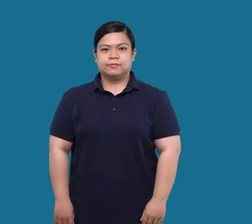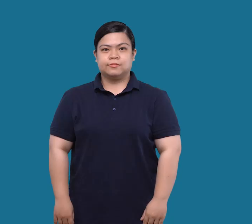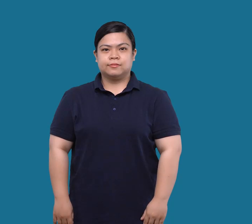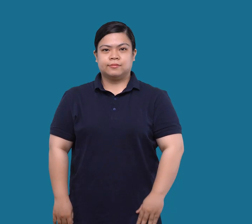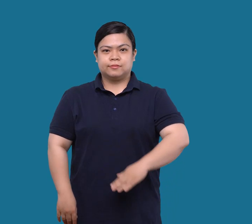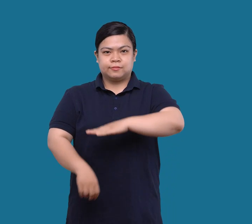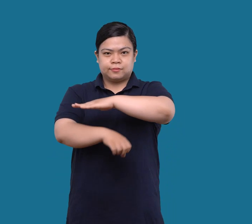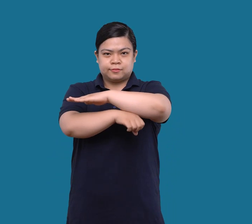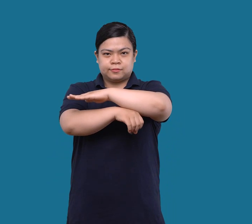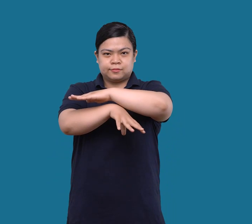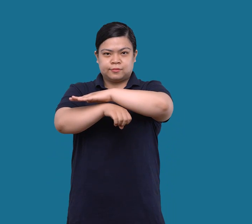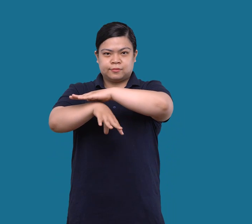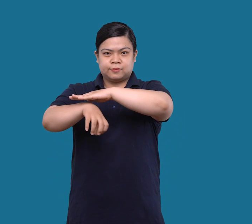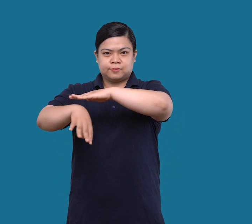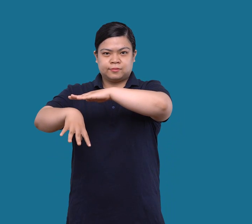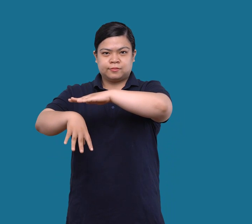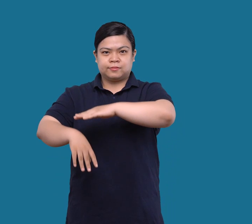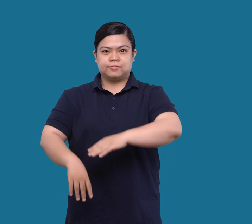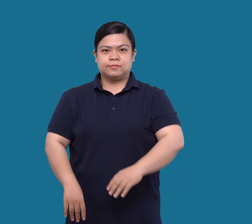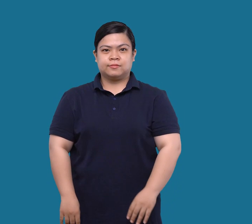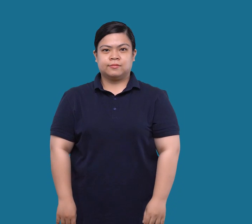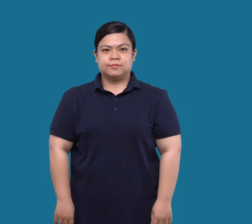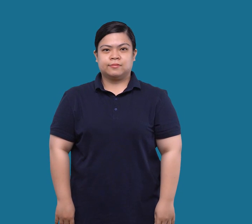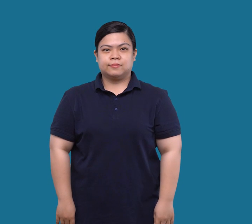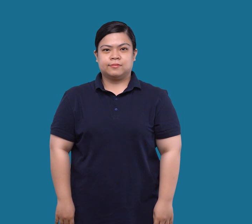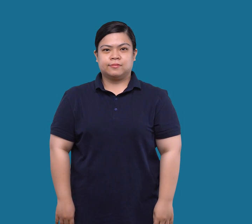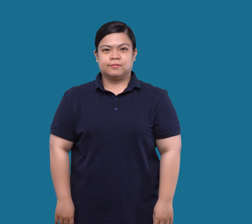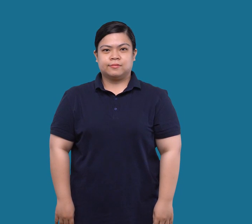khoáng sản